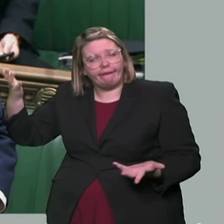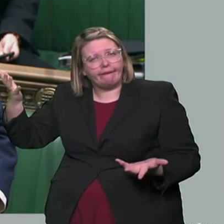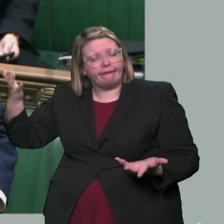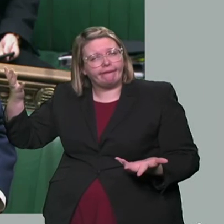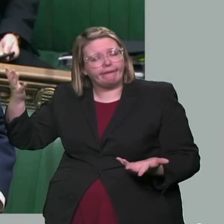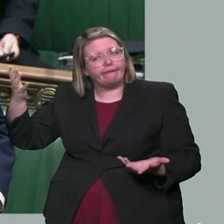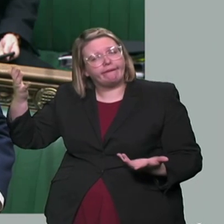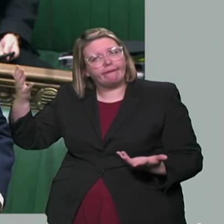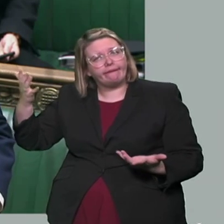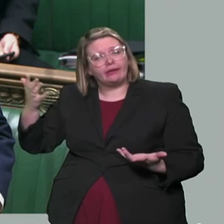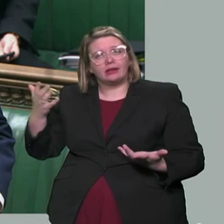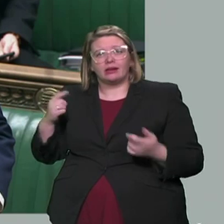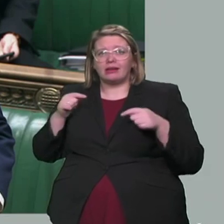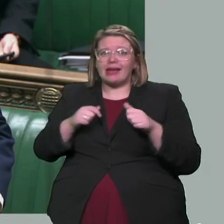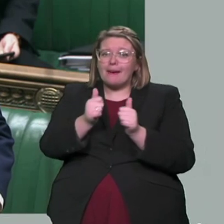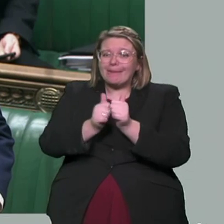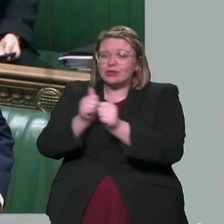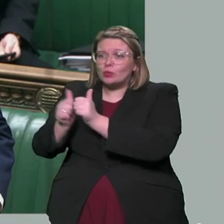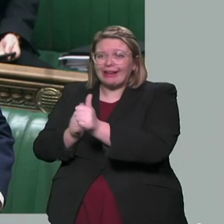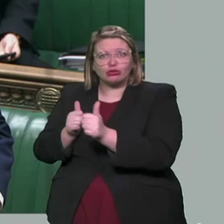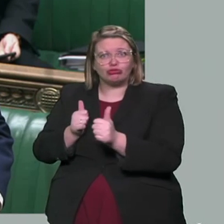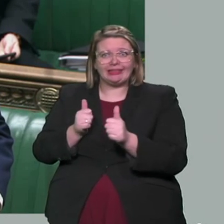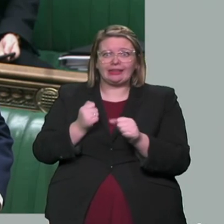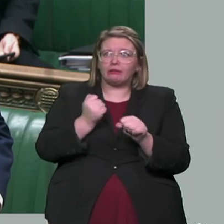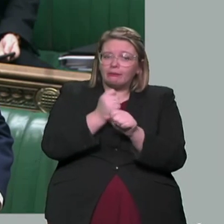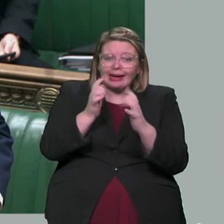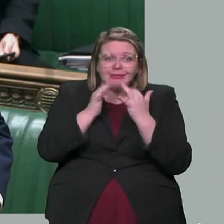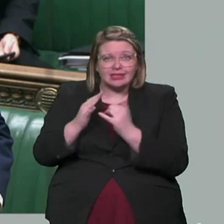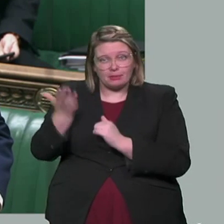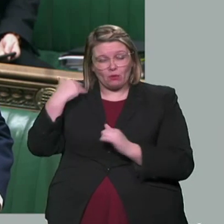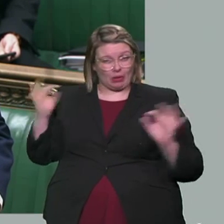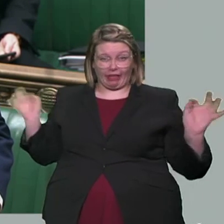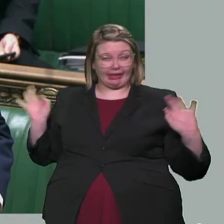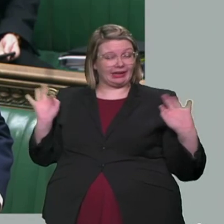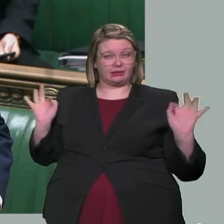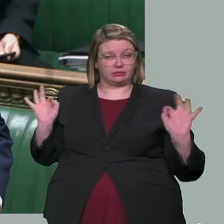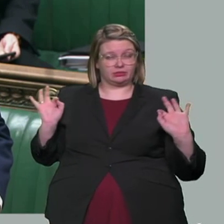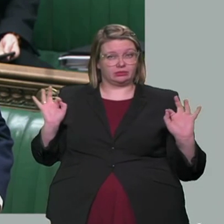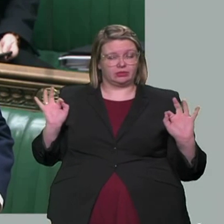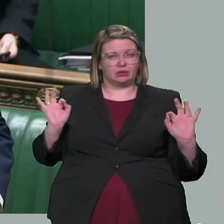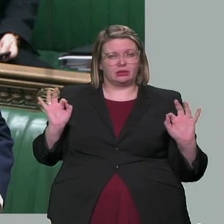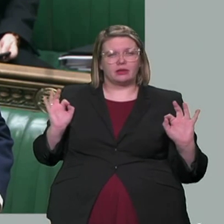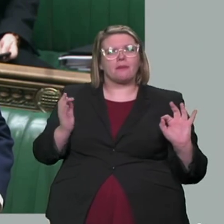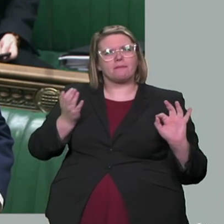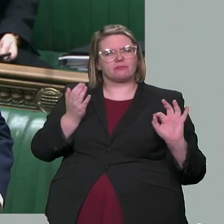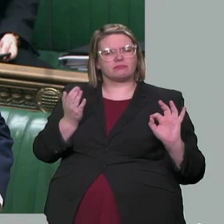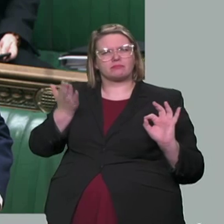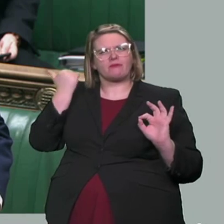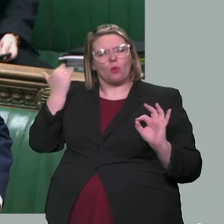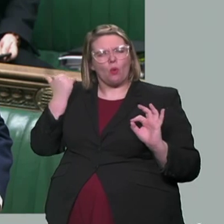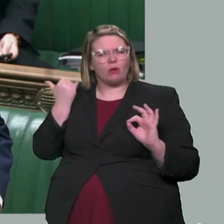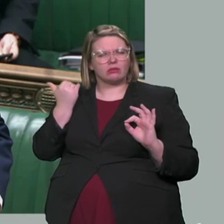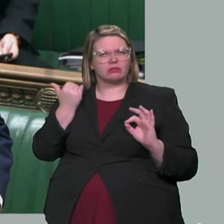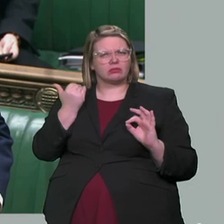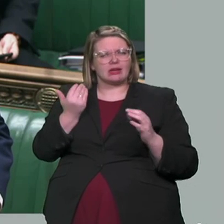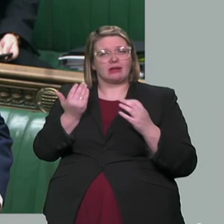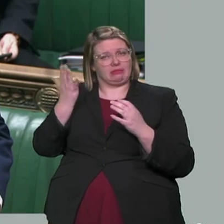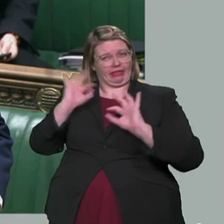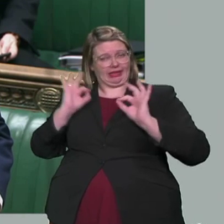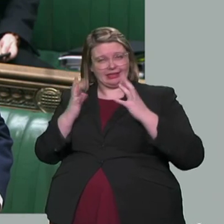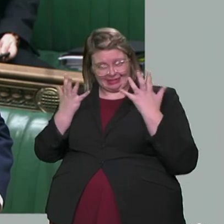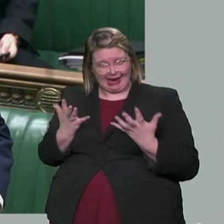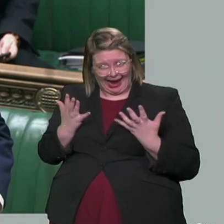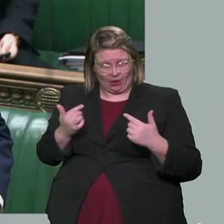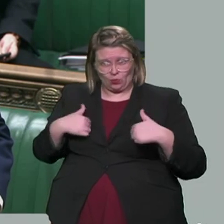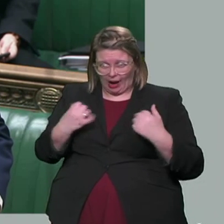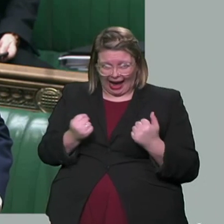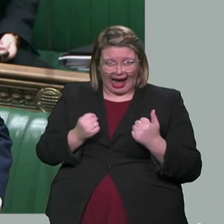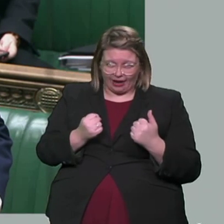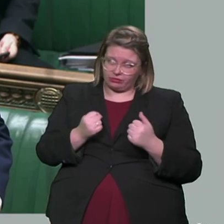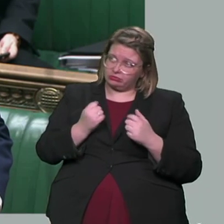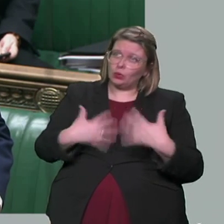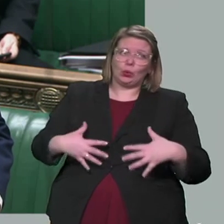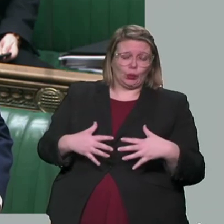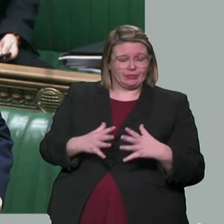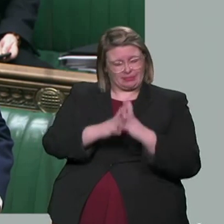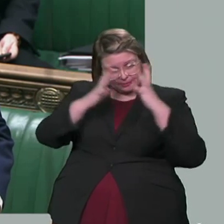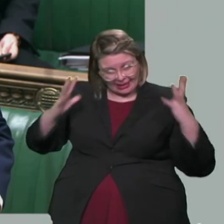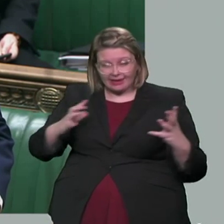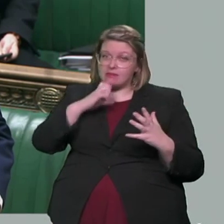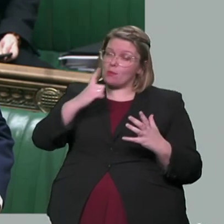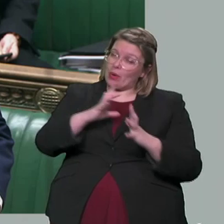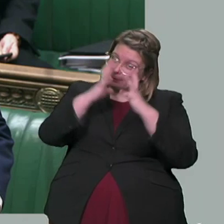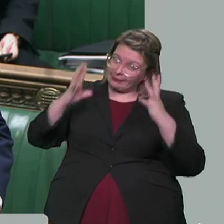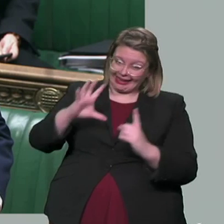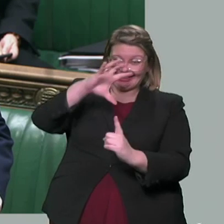There was no manufacturing capability at all for lateral flow tests in this country, but we now have the largest single manufacturing plant for LFTs in Europe.